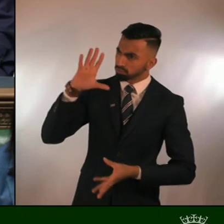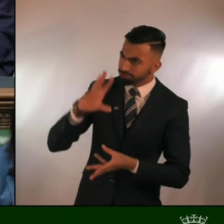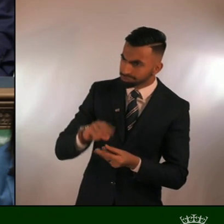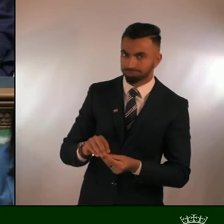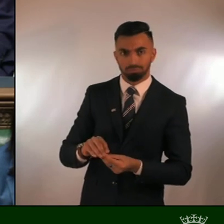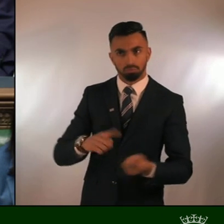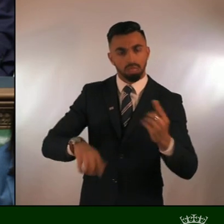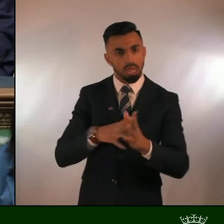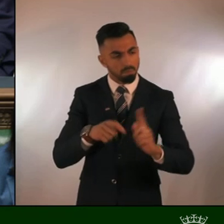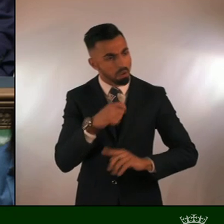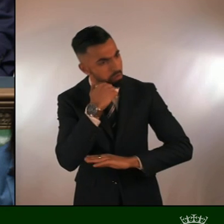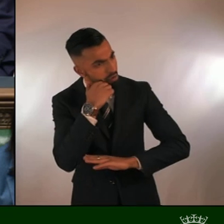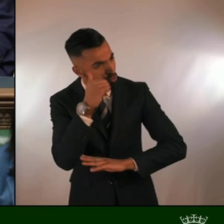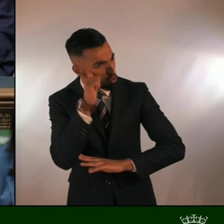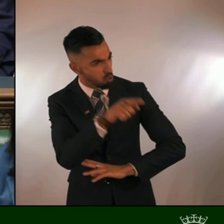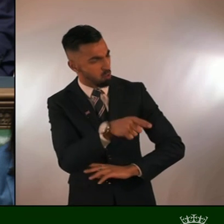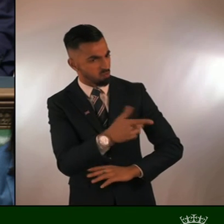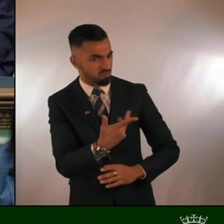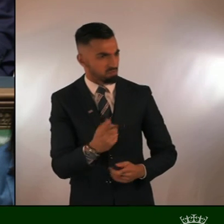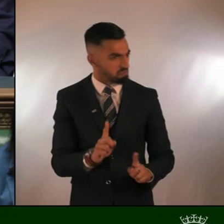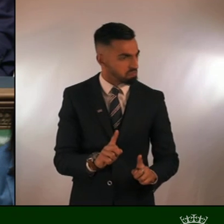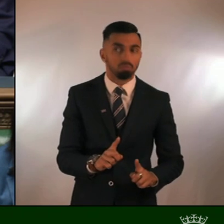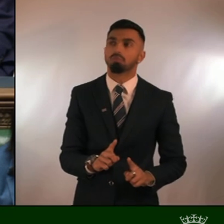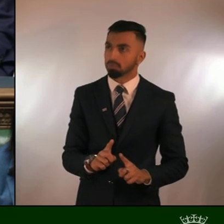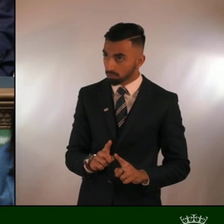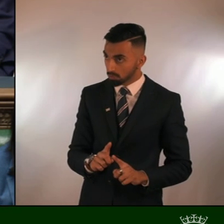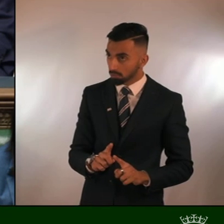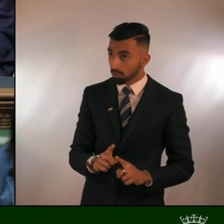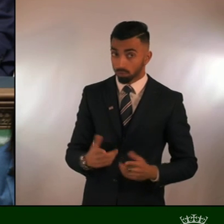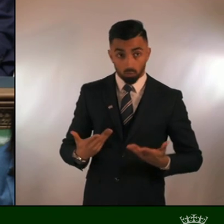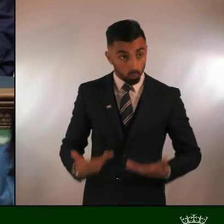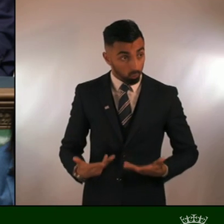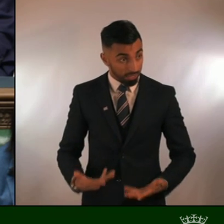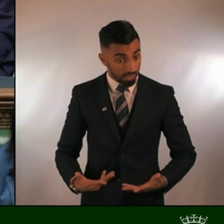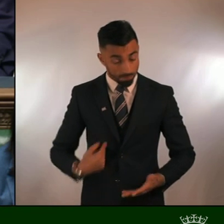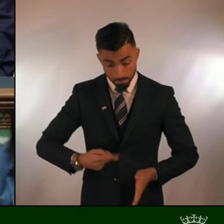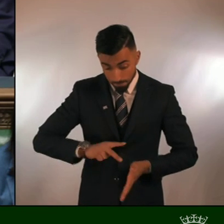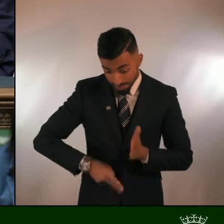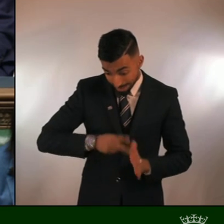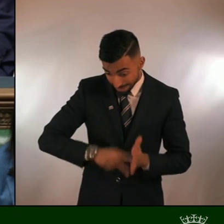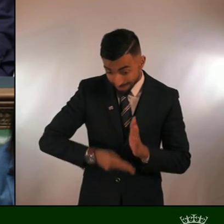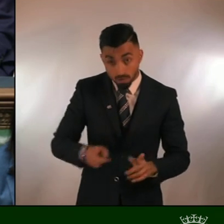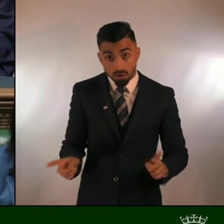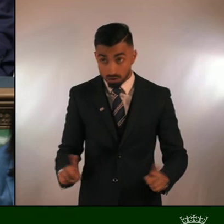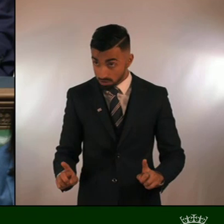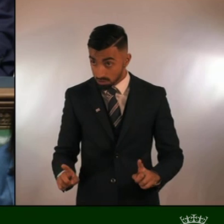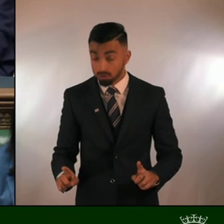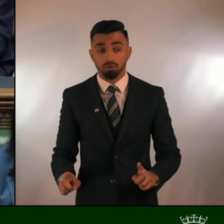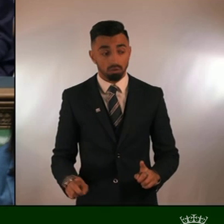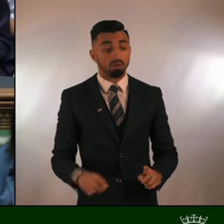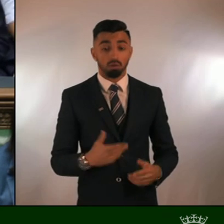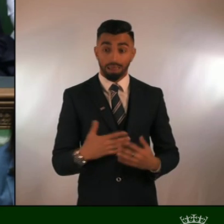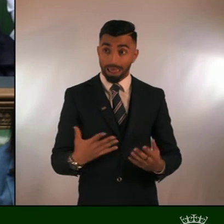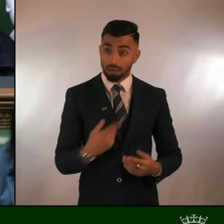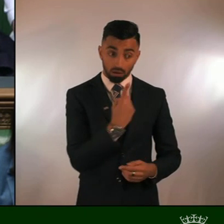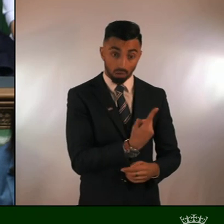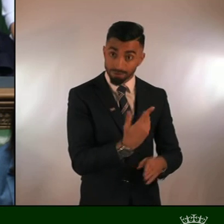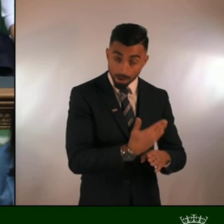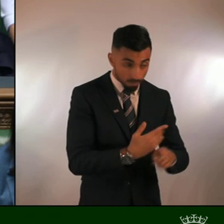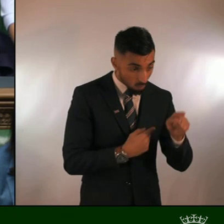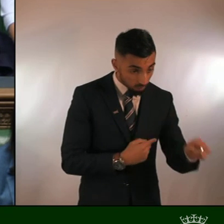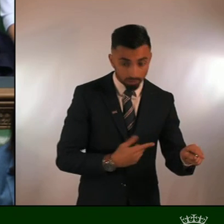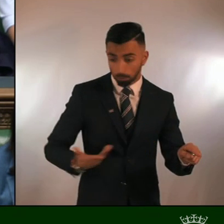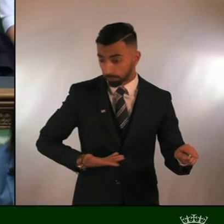Taken together, the extraordinary measures I have set out today represent £7 billion to support the self-employed, businesses and vulnerable people.